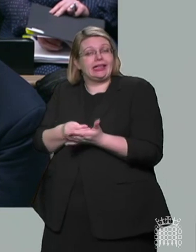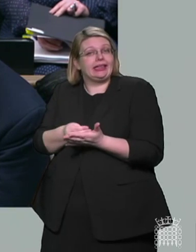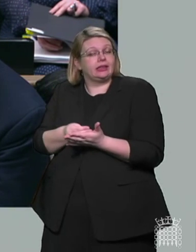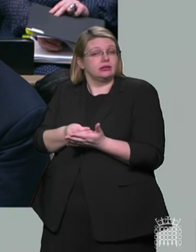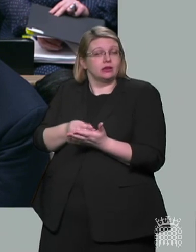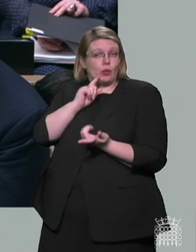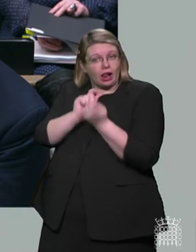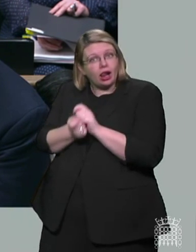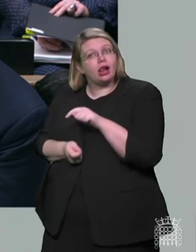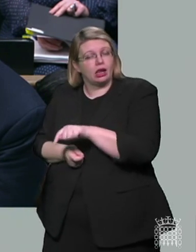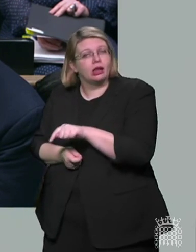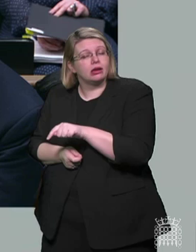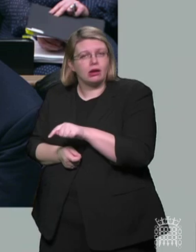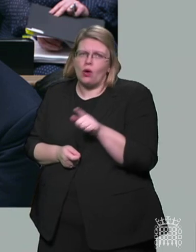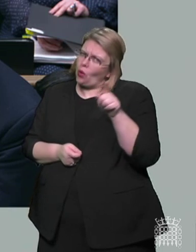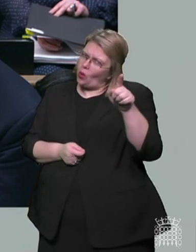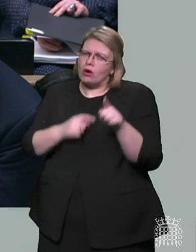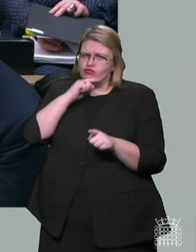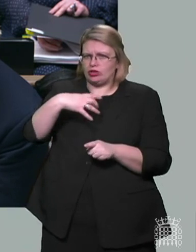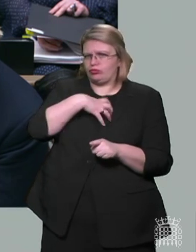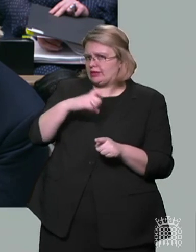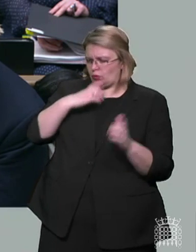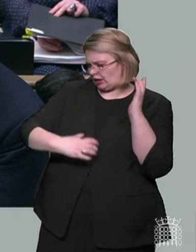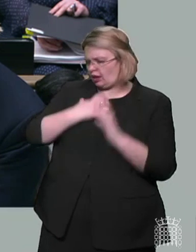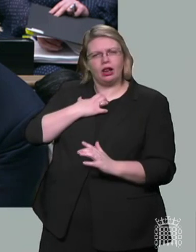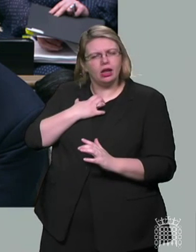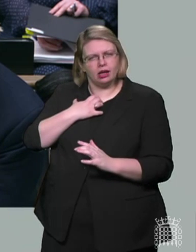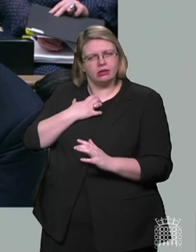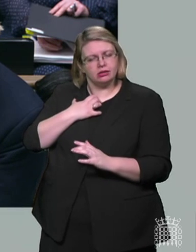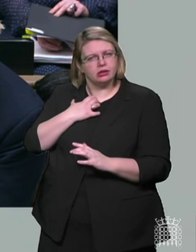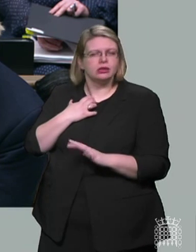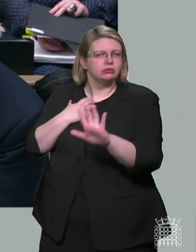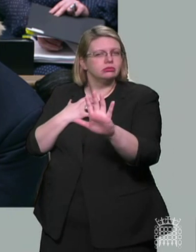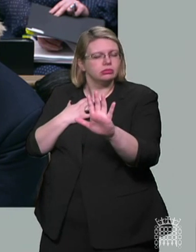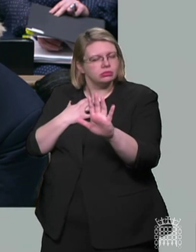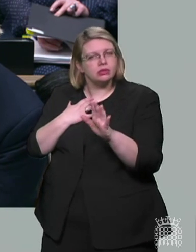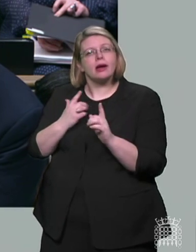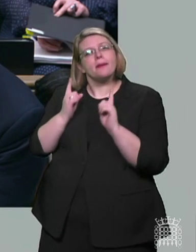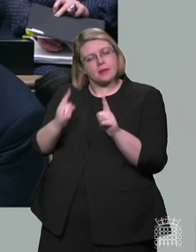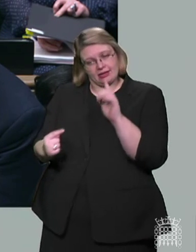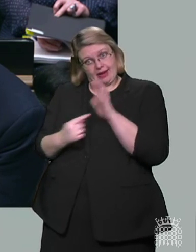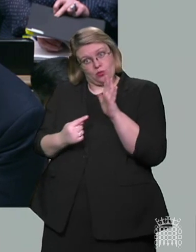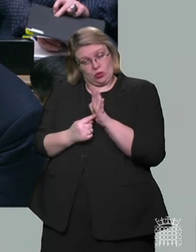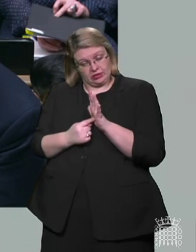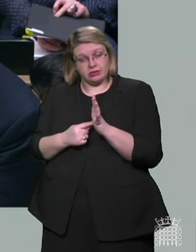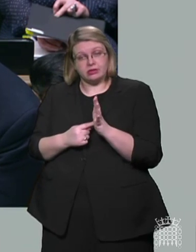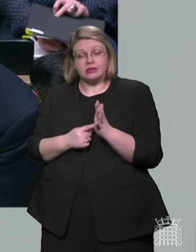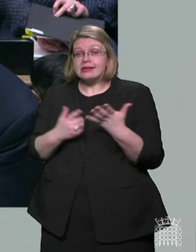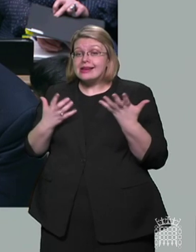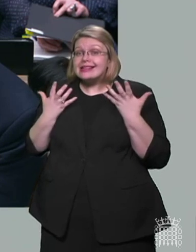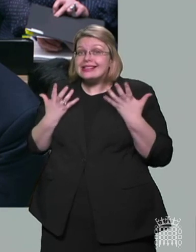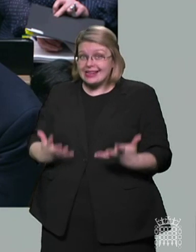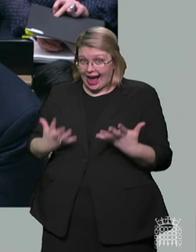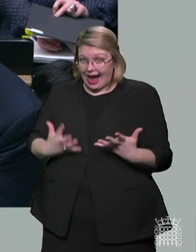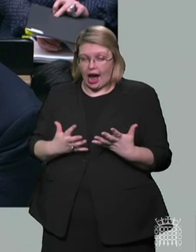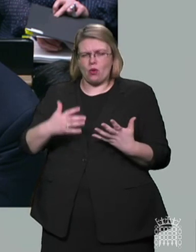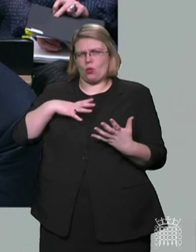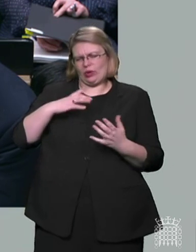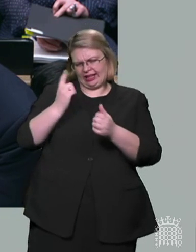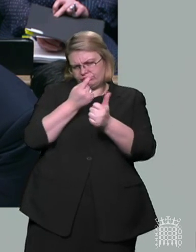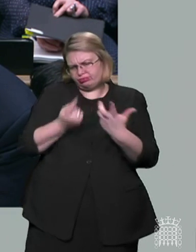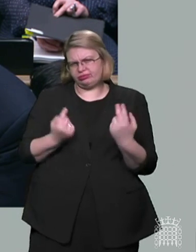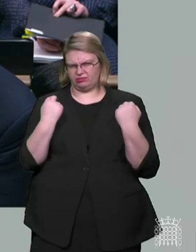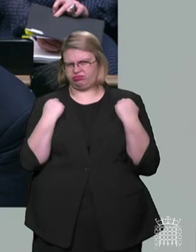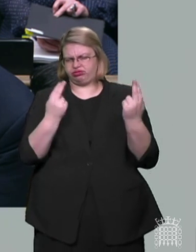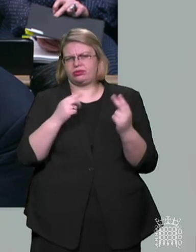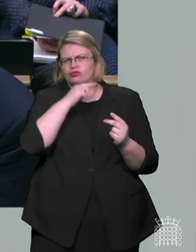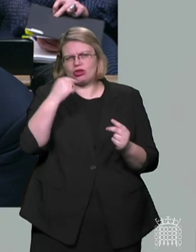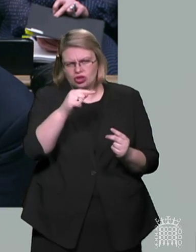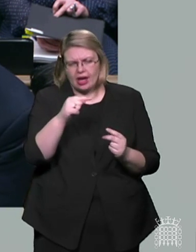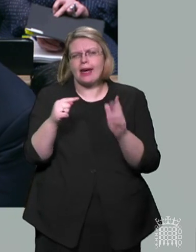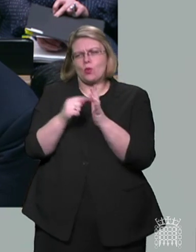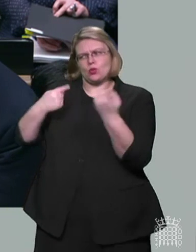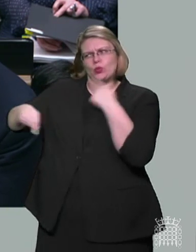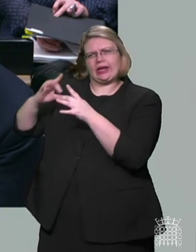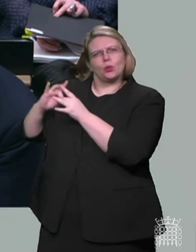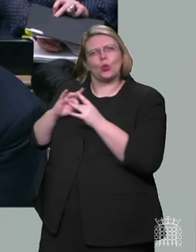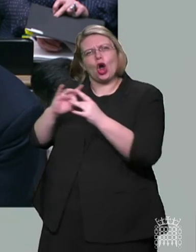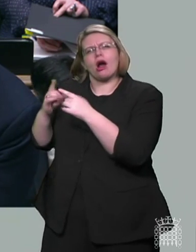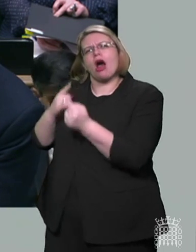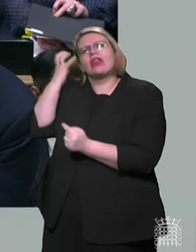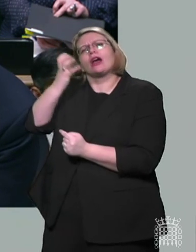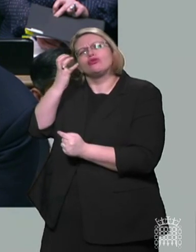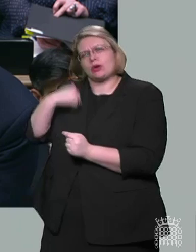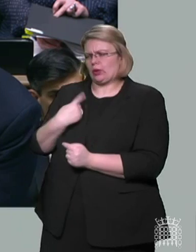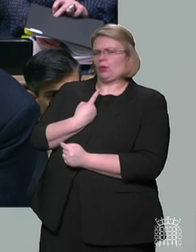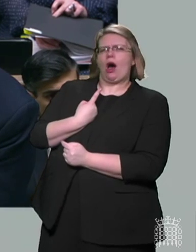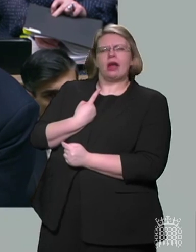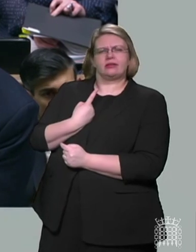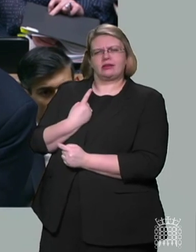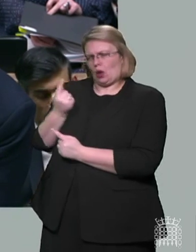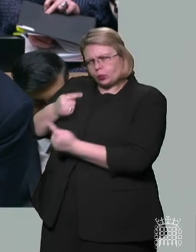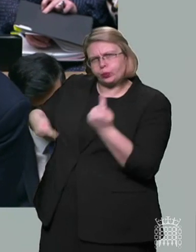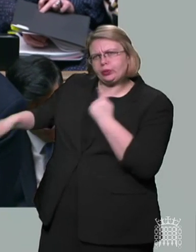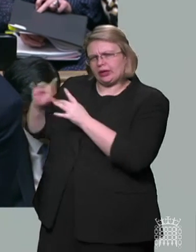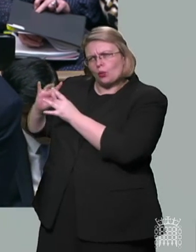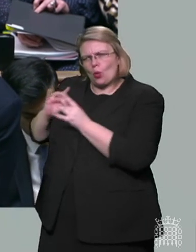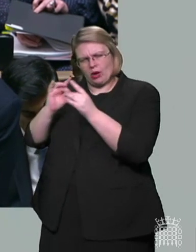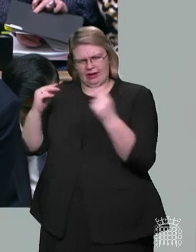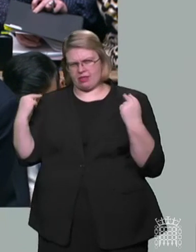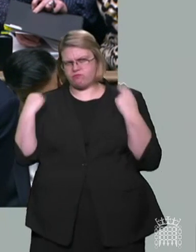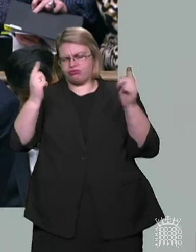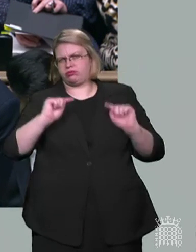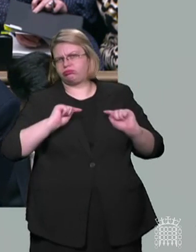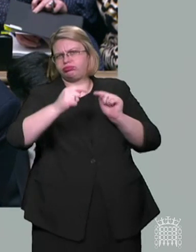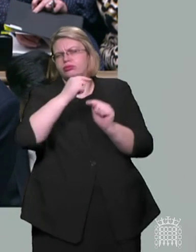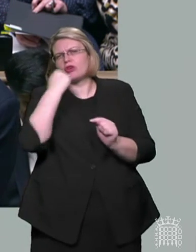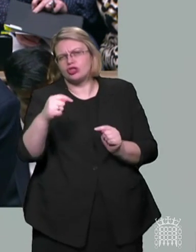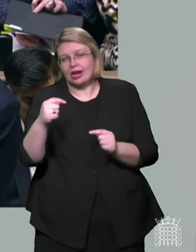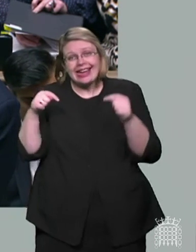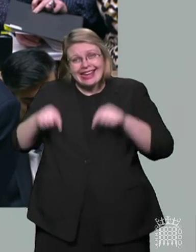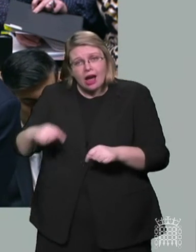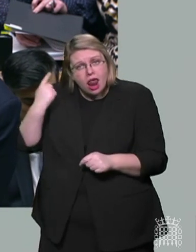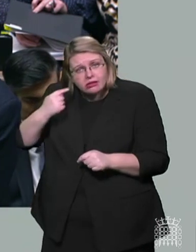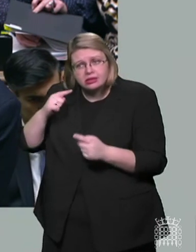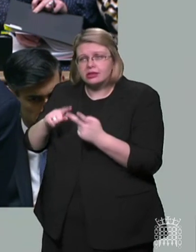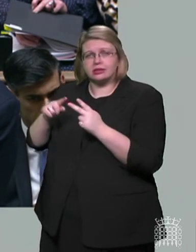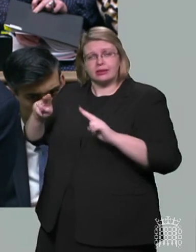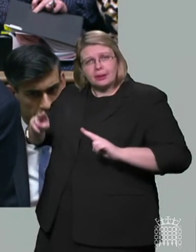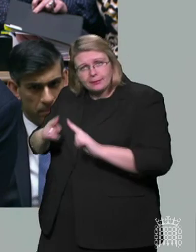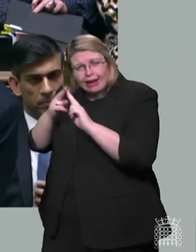That will hit Putin where it hurts, but it is vital that, after this first barrage, we work in lockstep with friends and allies around the world to squeeze him simultaneously in London, Paris and New York.